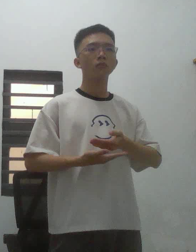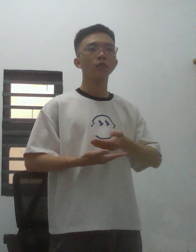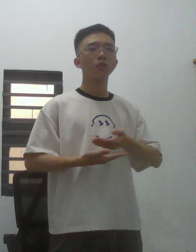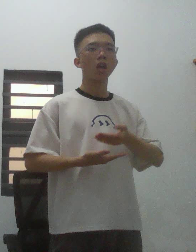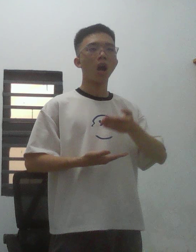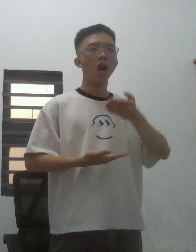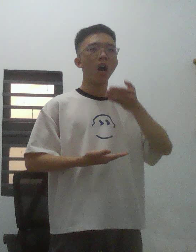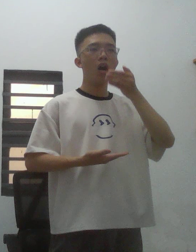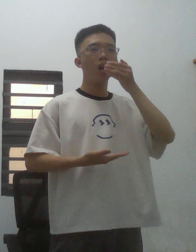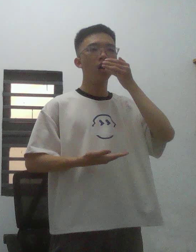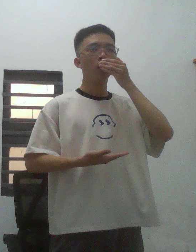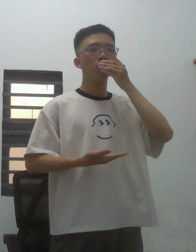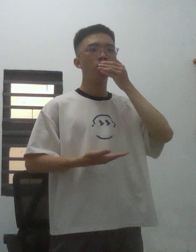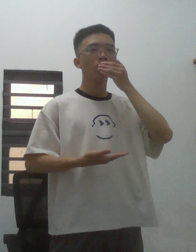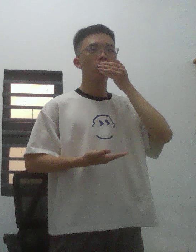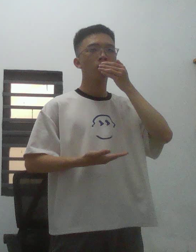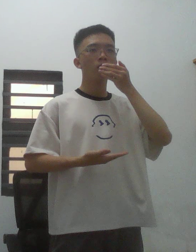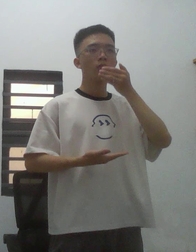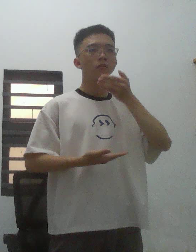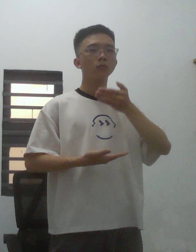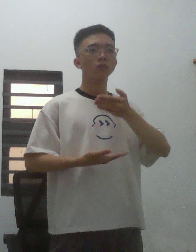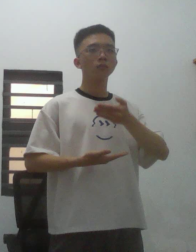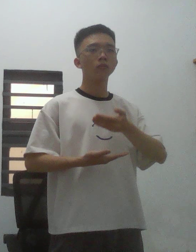sup